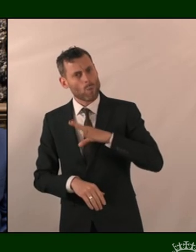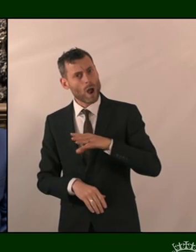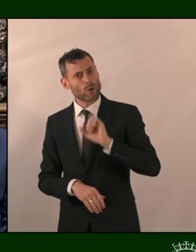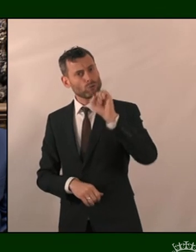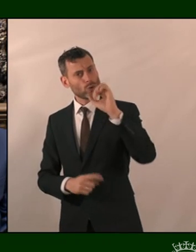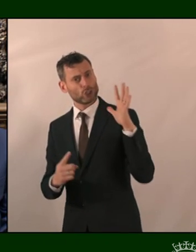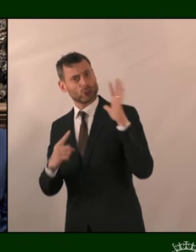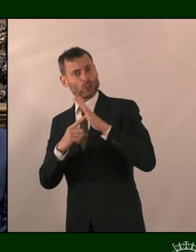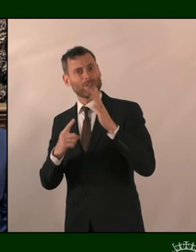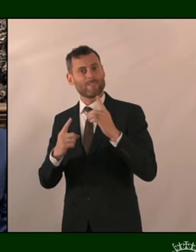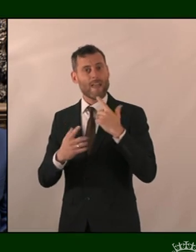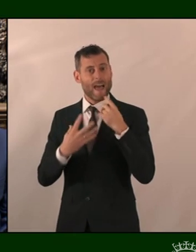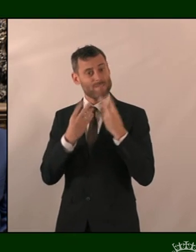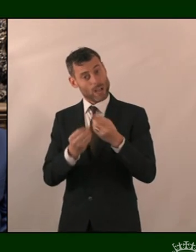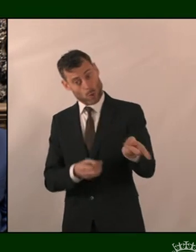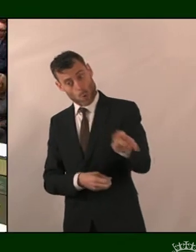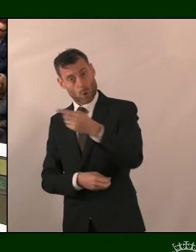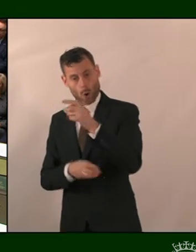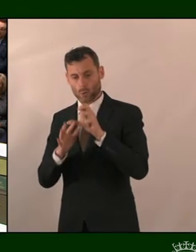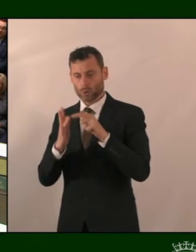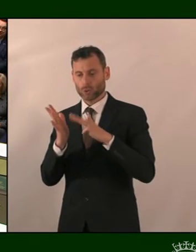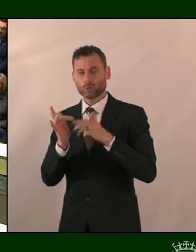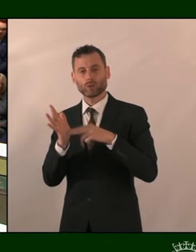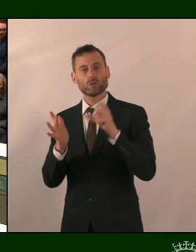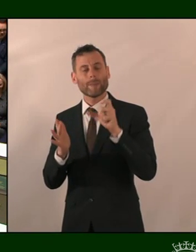I am sure that he would be very well received in all the flooded areas.